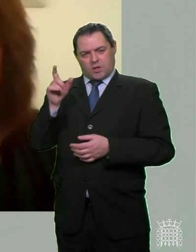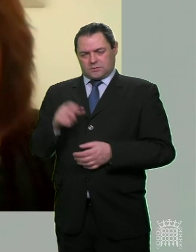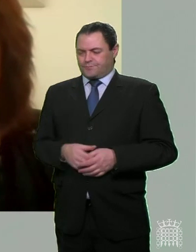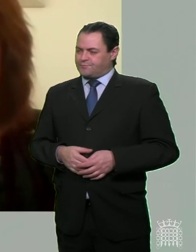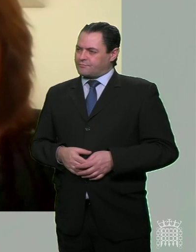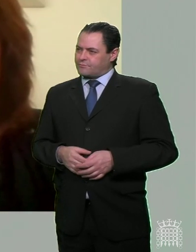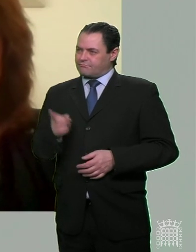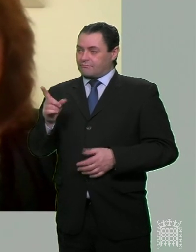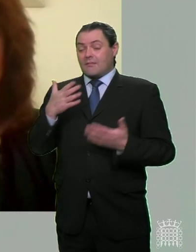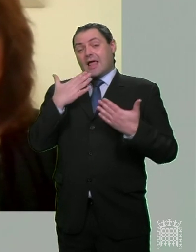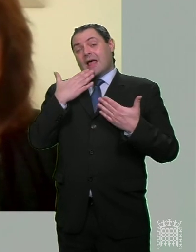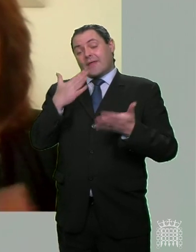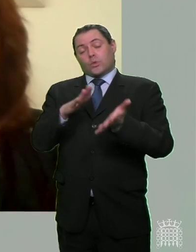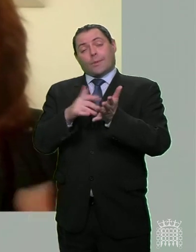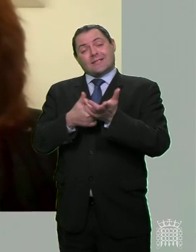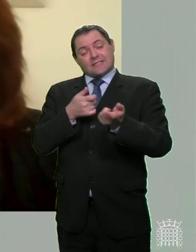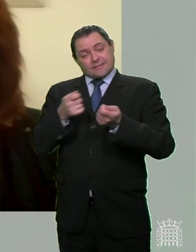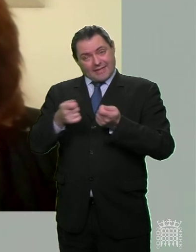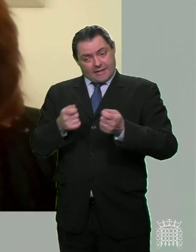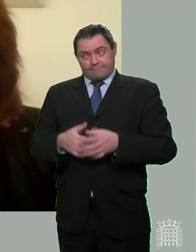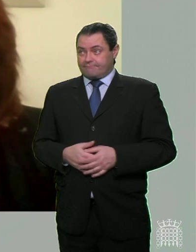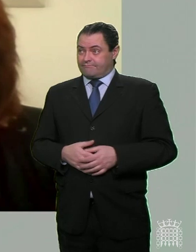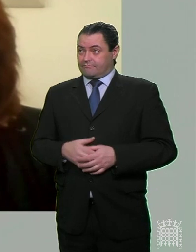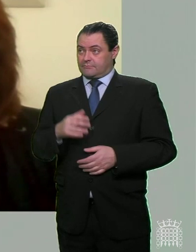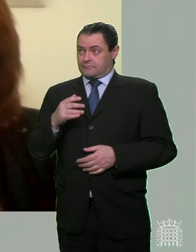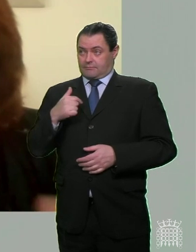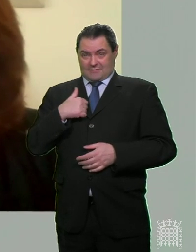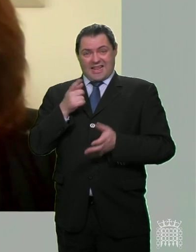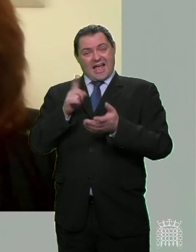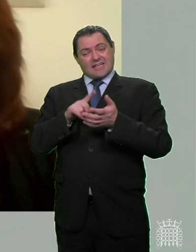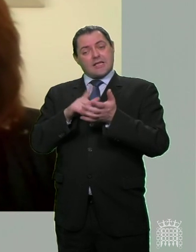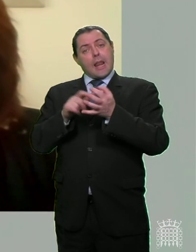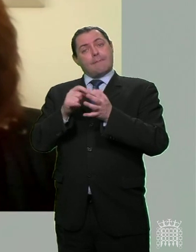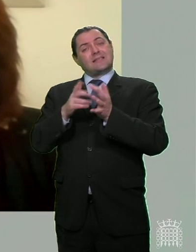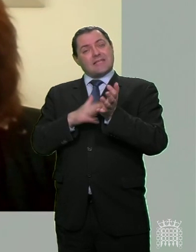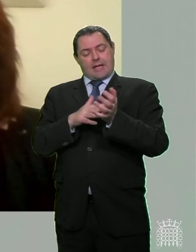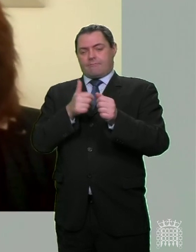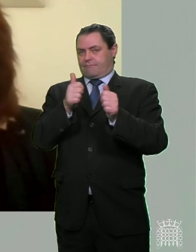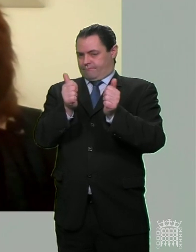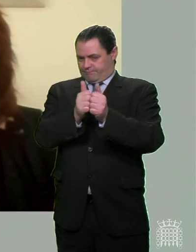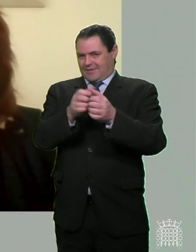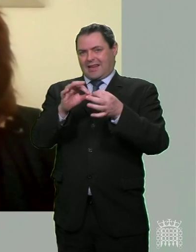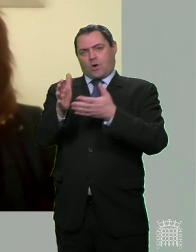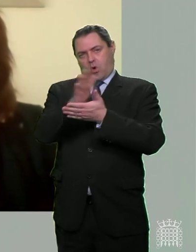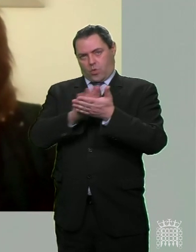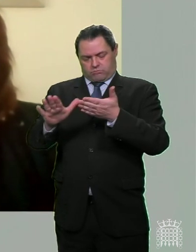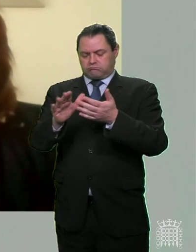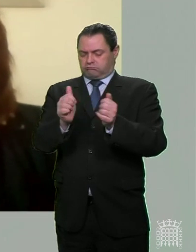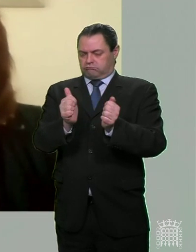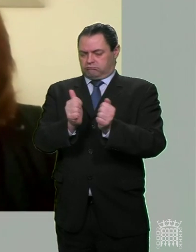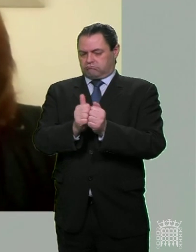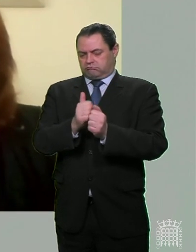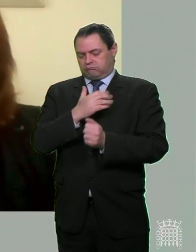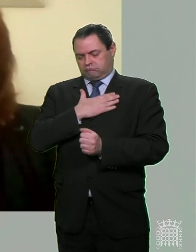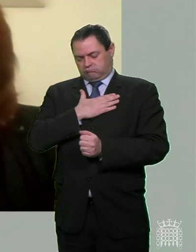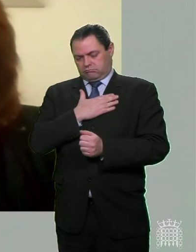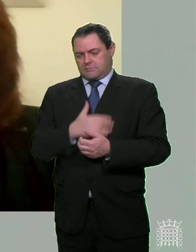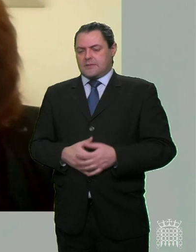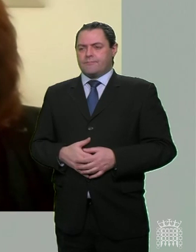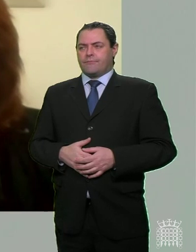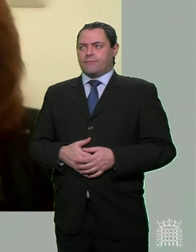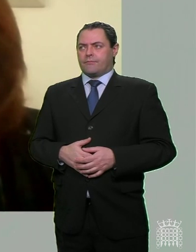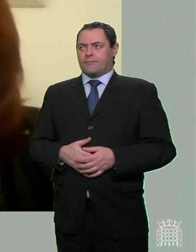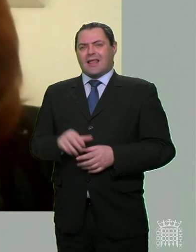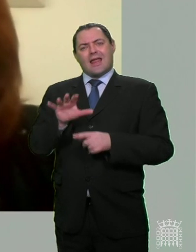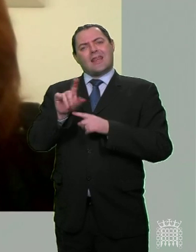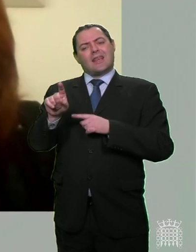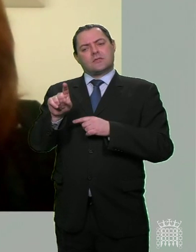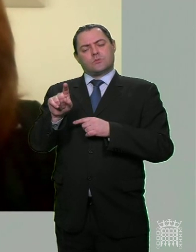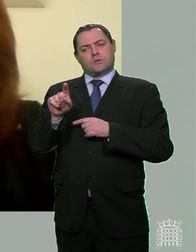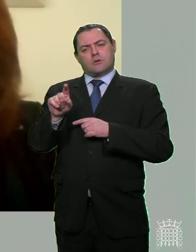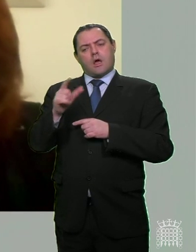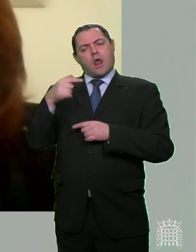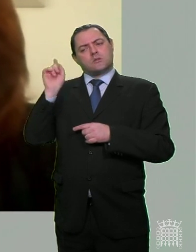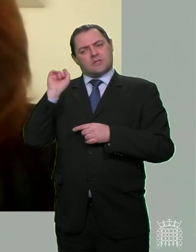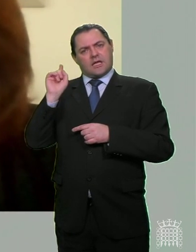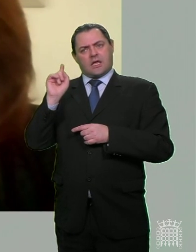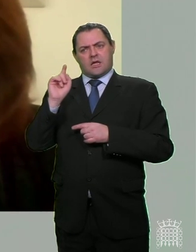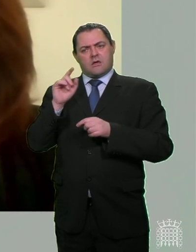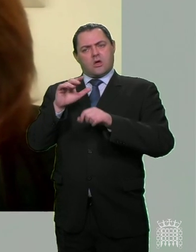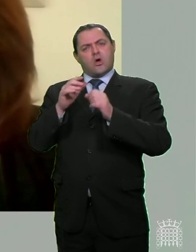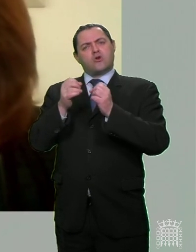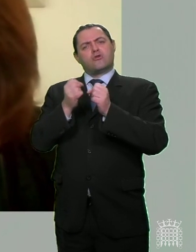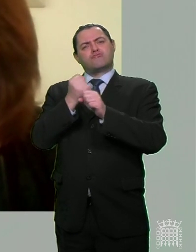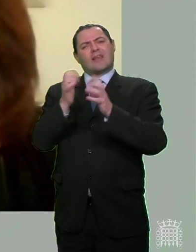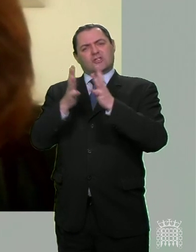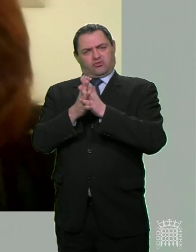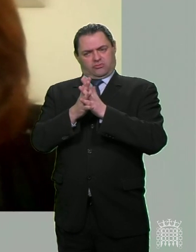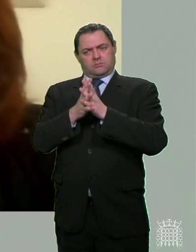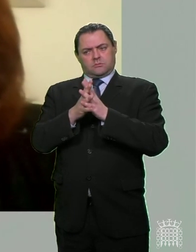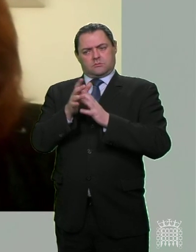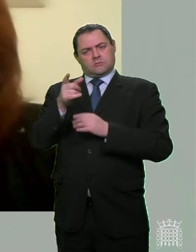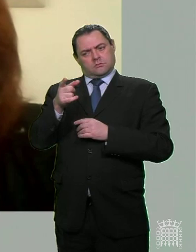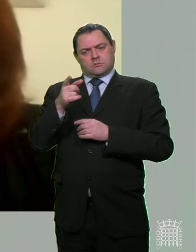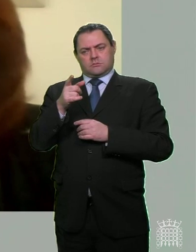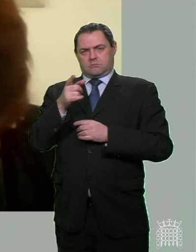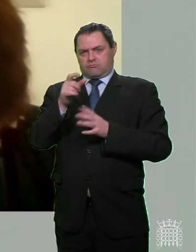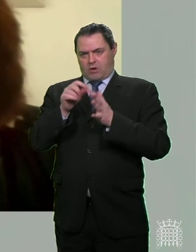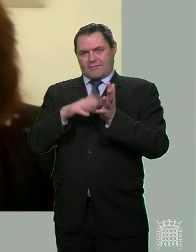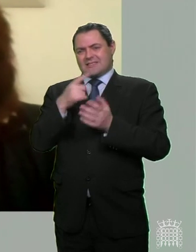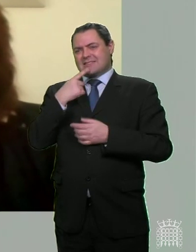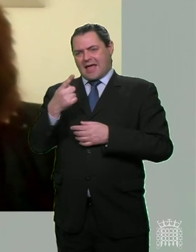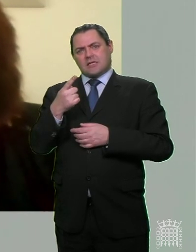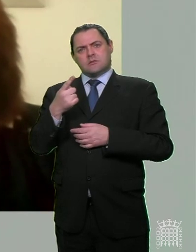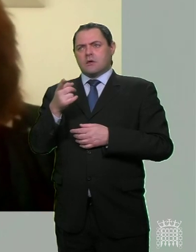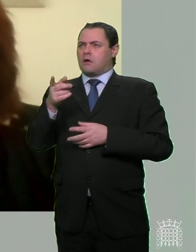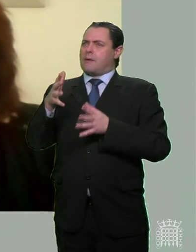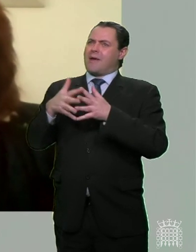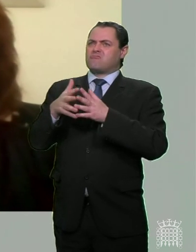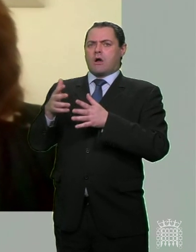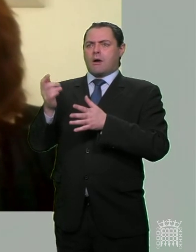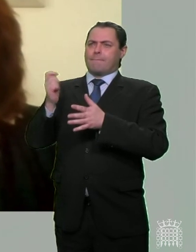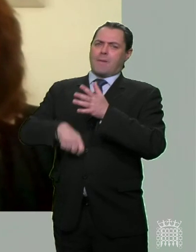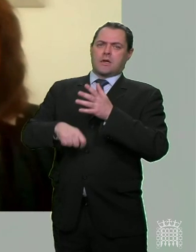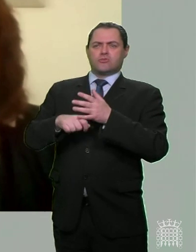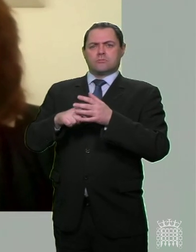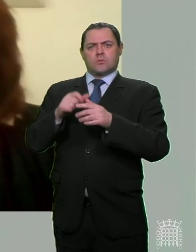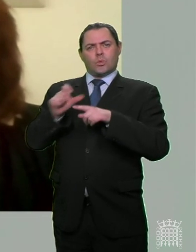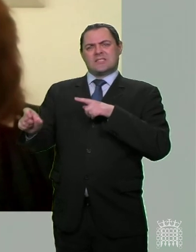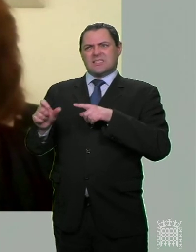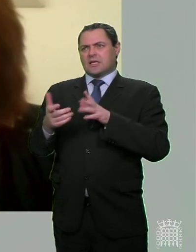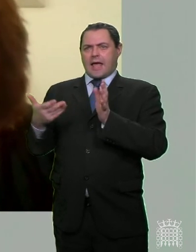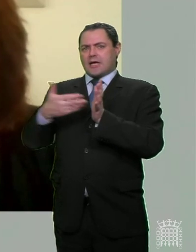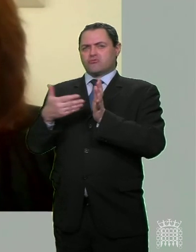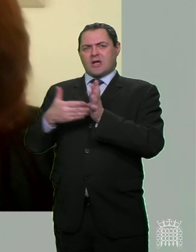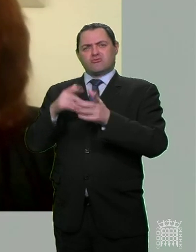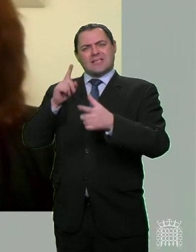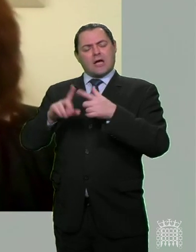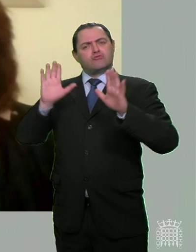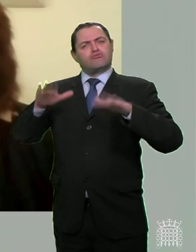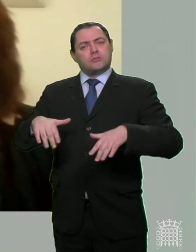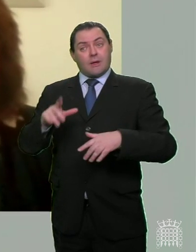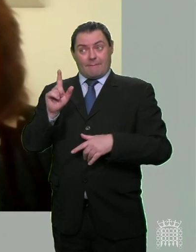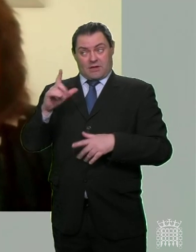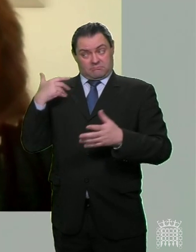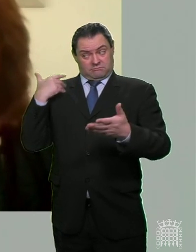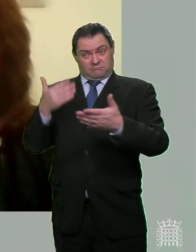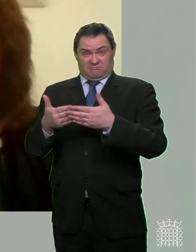Can I associate myself and the Liberal Democrats with the Prime Minister’s comments on the holocaust?A year ago next week, in a speech at Greenwich, the Prime Minister said that it was “high time” that the US“cut their punitive tariffs on Scotch whisky.”Since then, the industry has lost half a billion pounds in exports to the